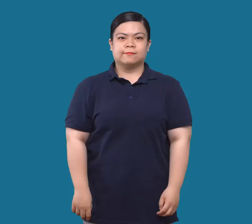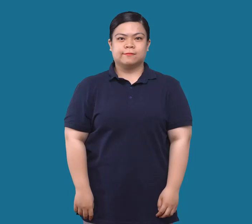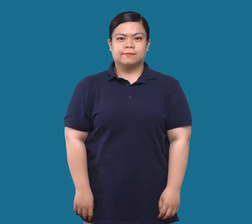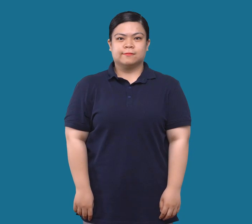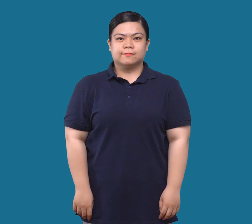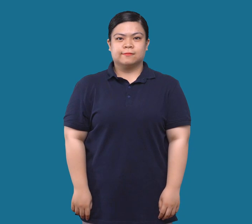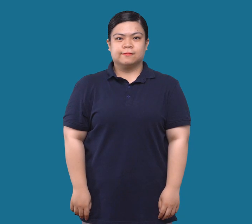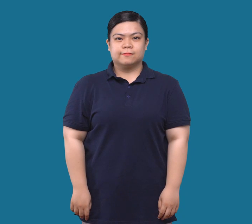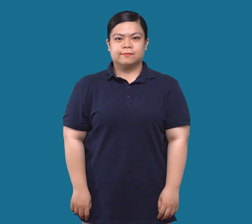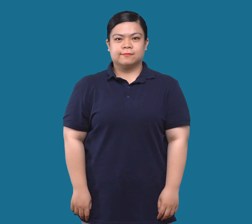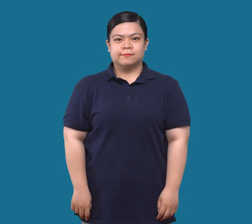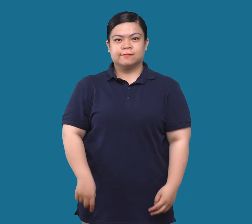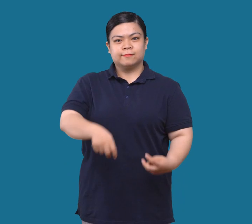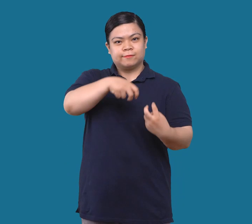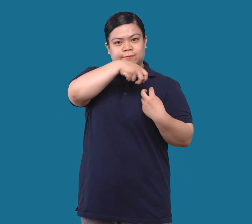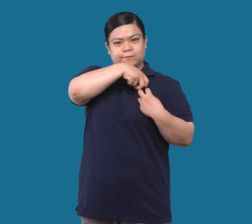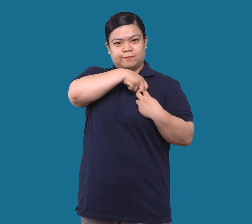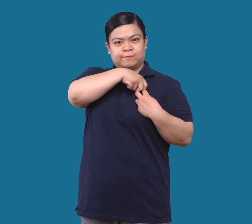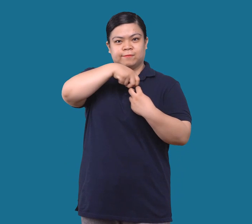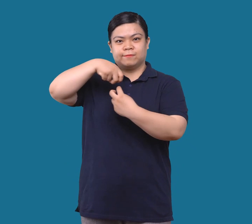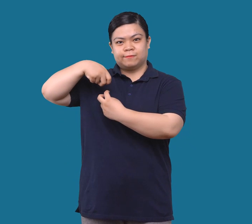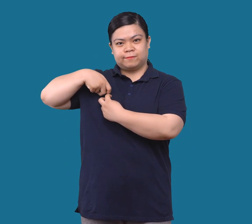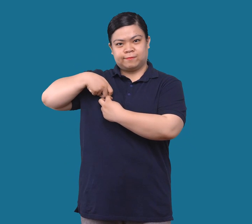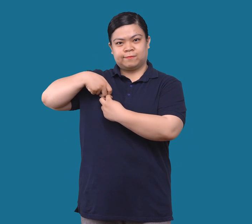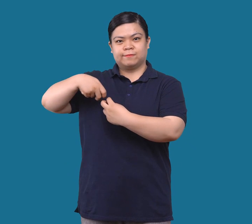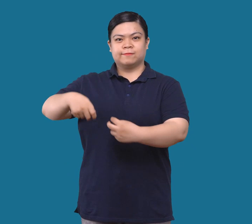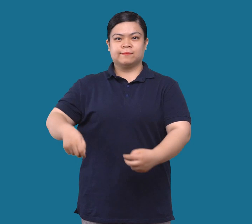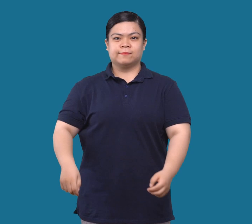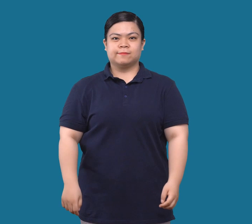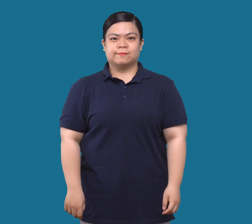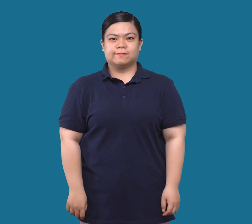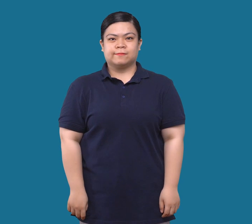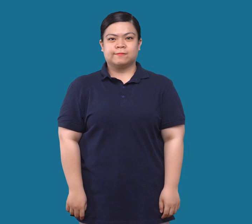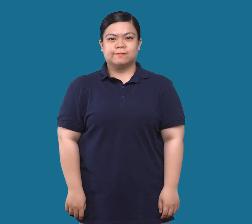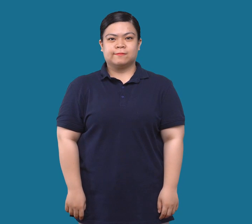quần yếm